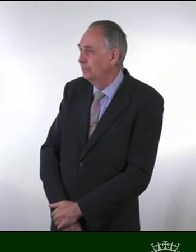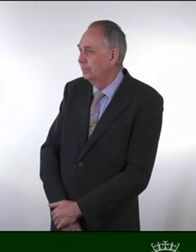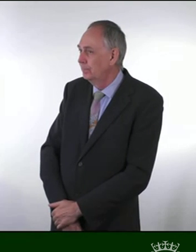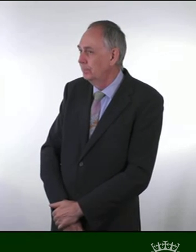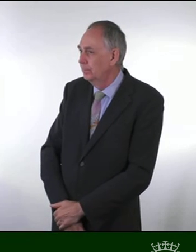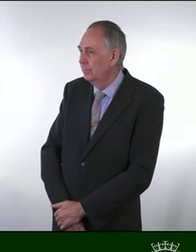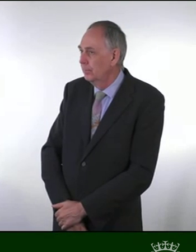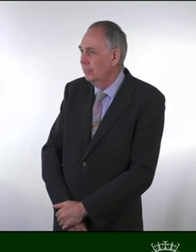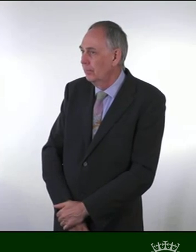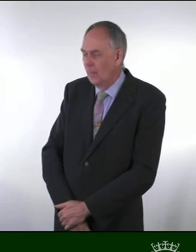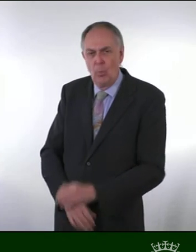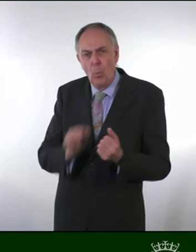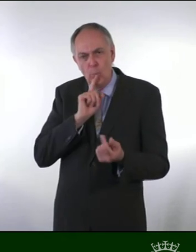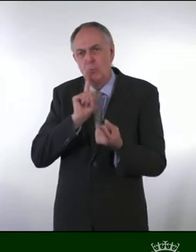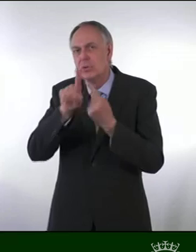I will certainly respond to his letter.